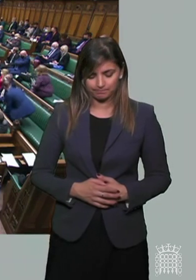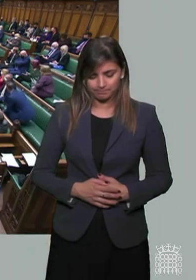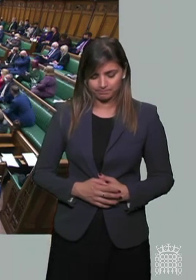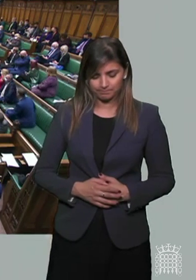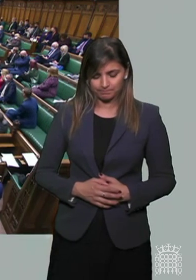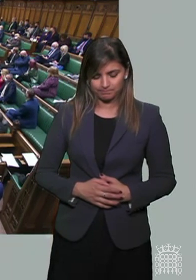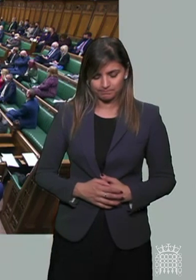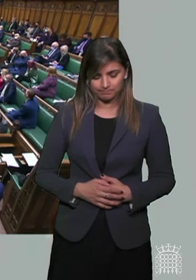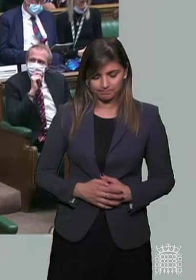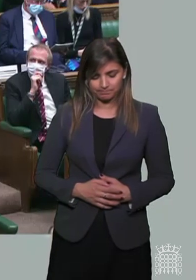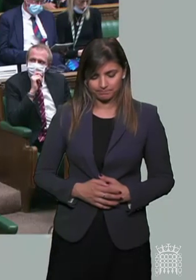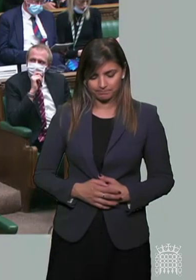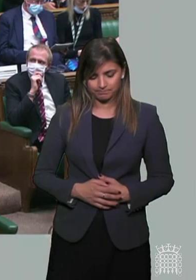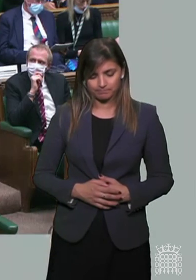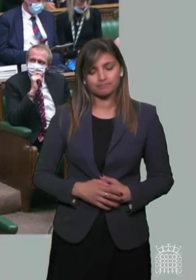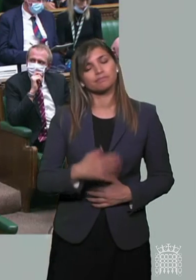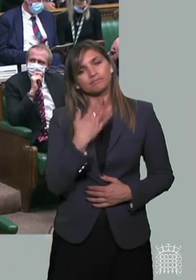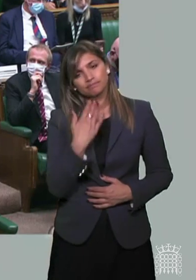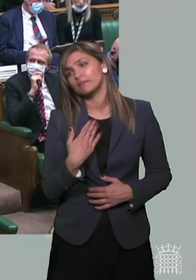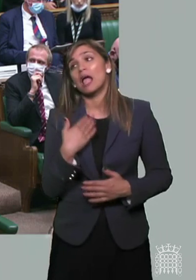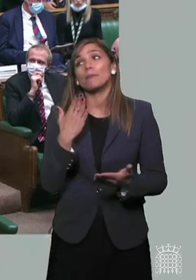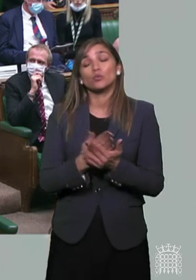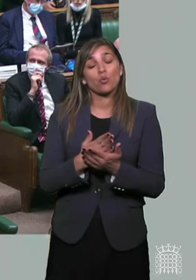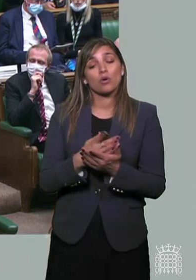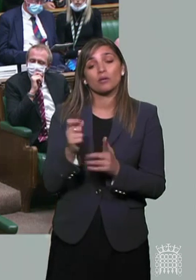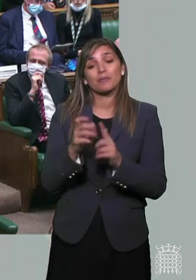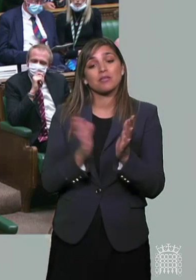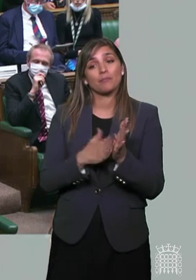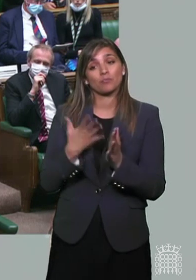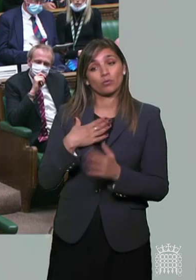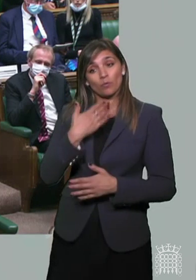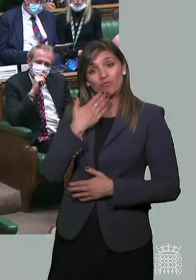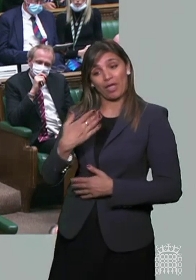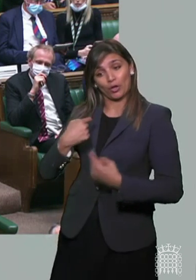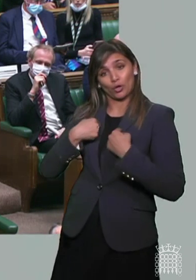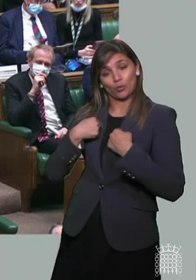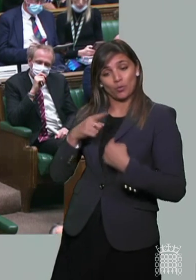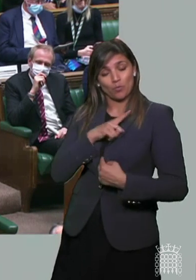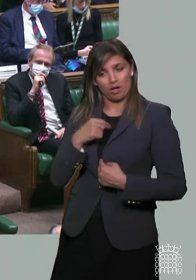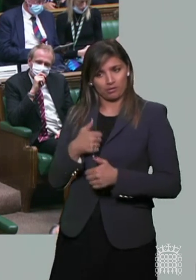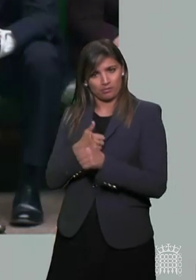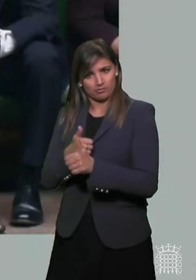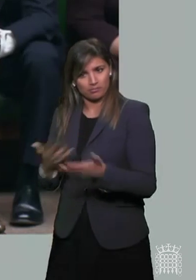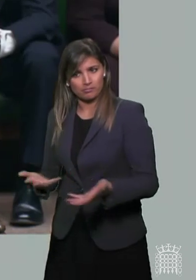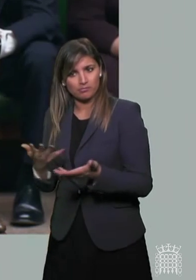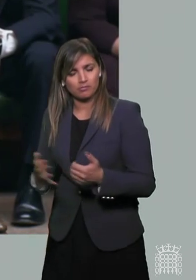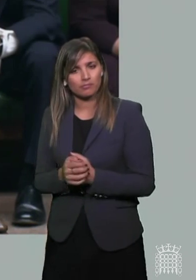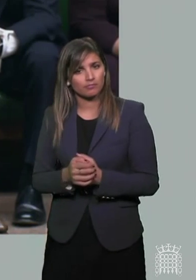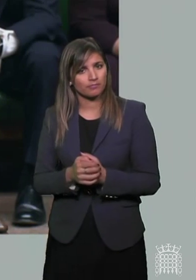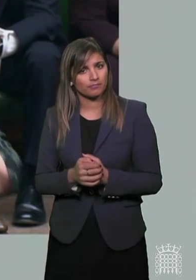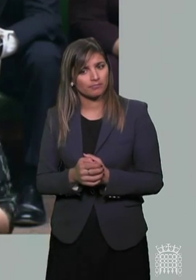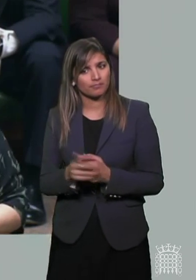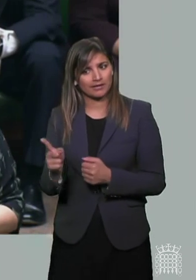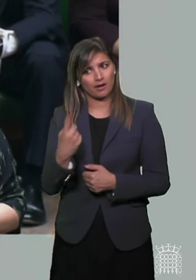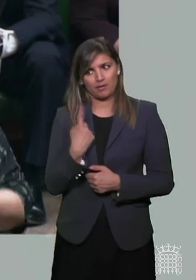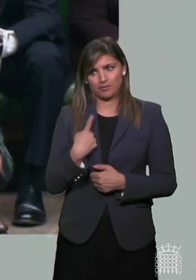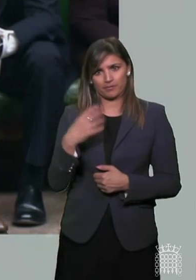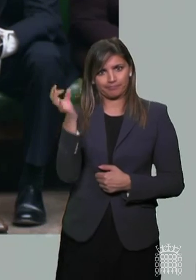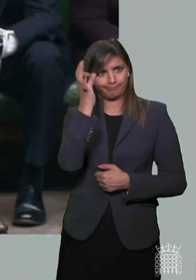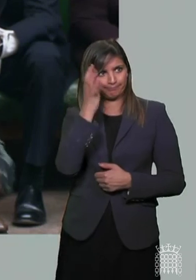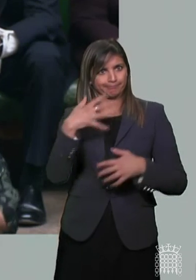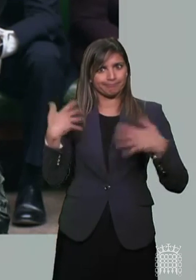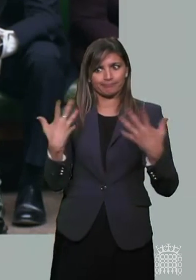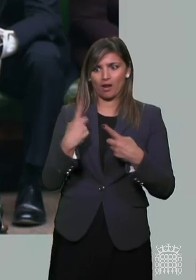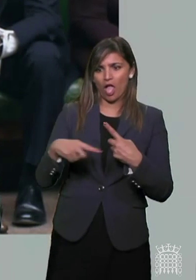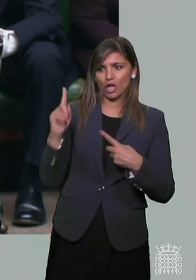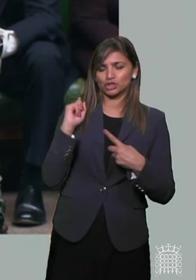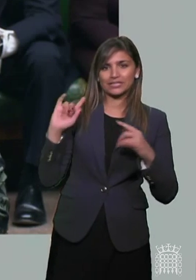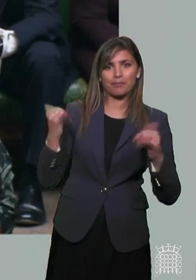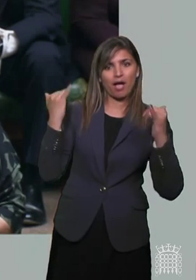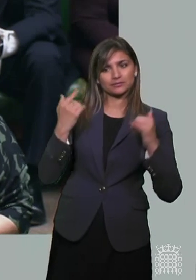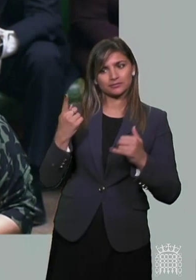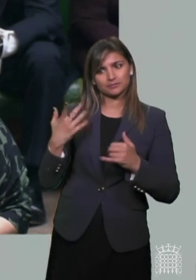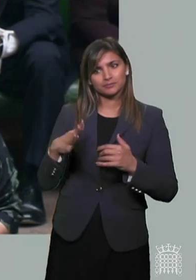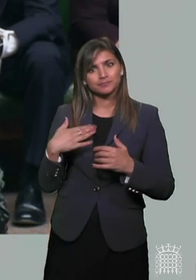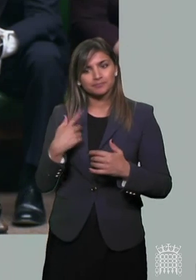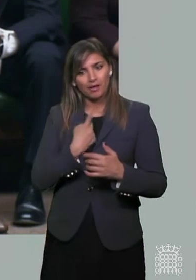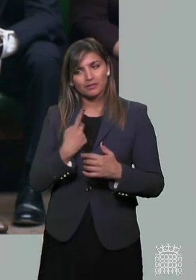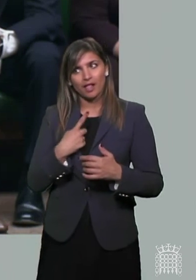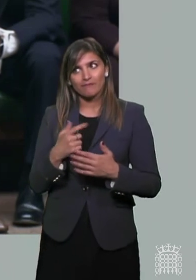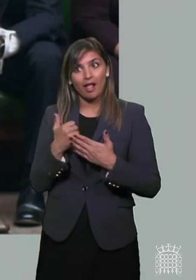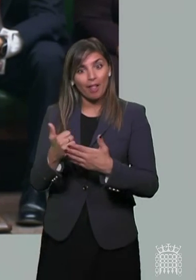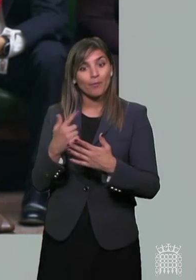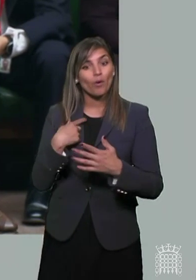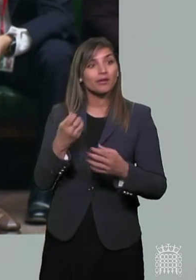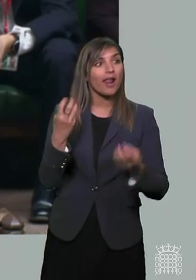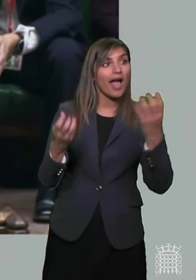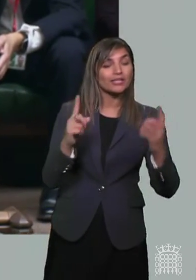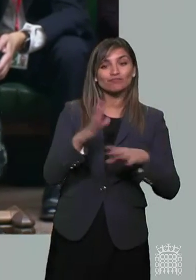I am sure the Prime Minister would like to thank me, as he was kept in the dark about last year’s festivities, for my assistance in lighting the Christmas tree in Downing Street this year.